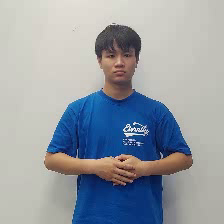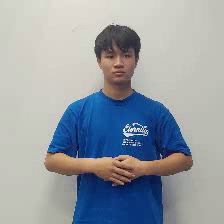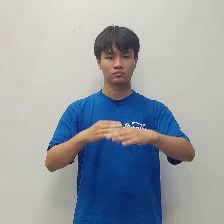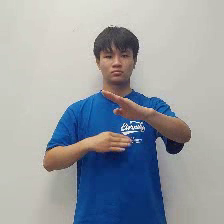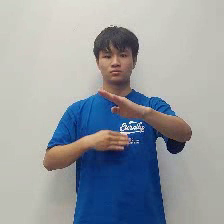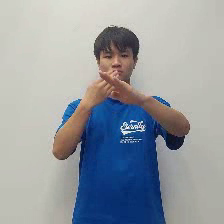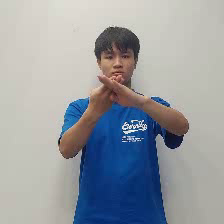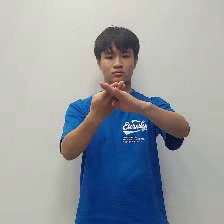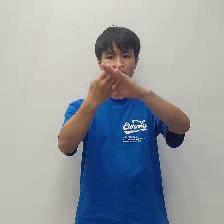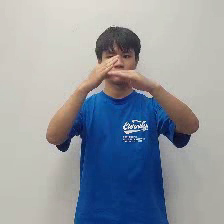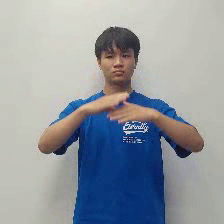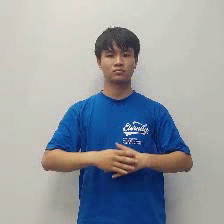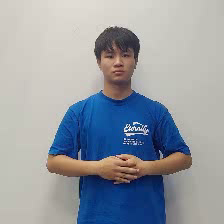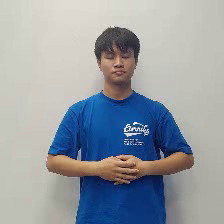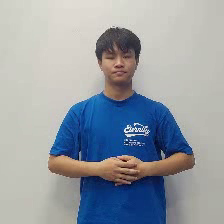Trường học